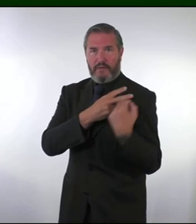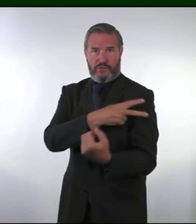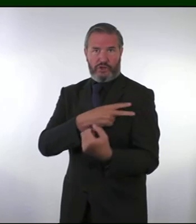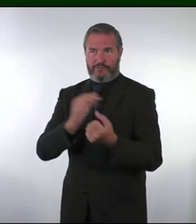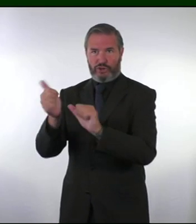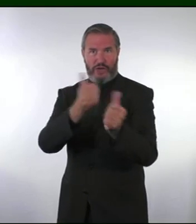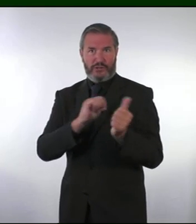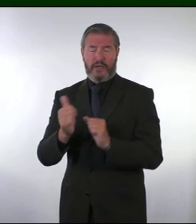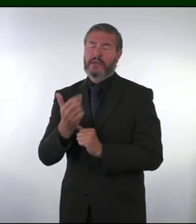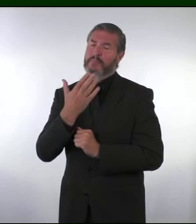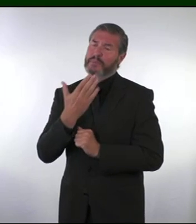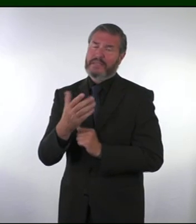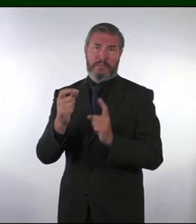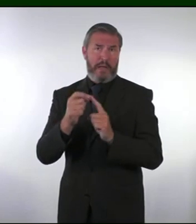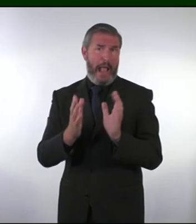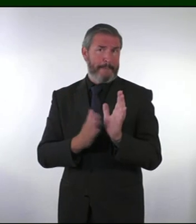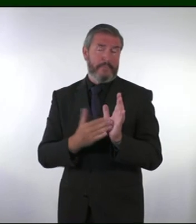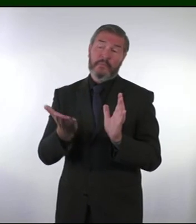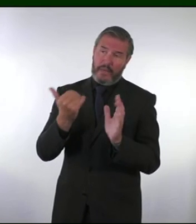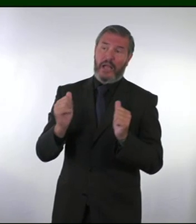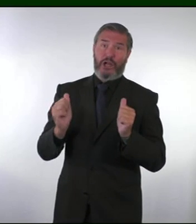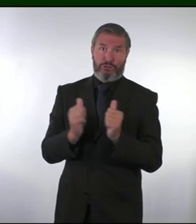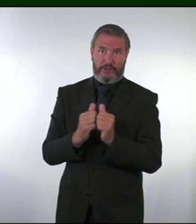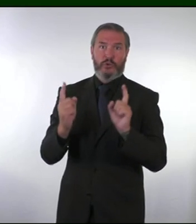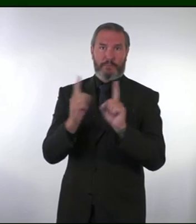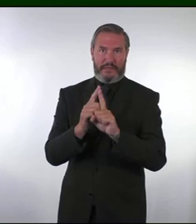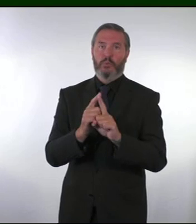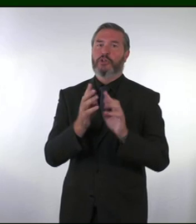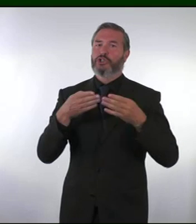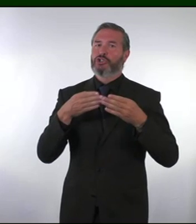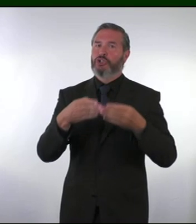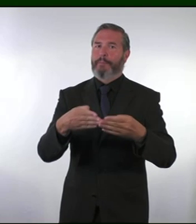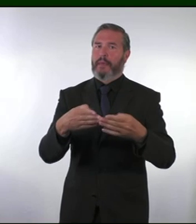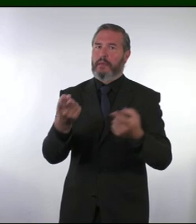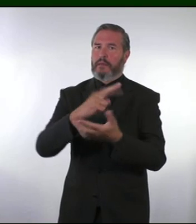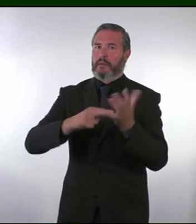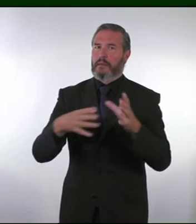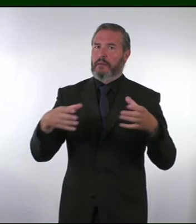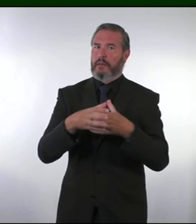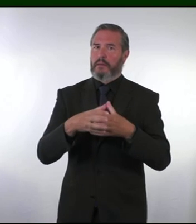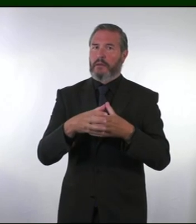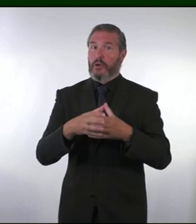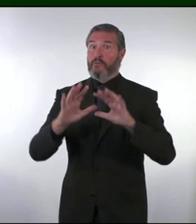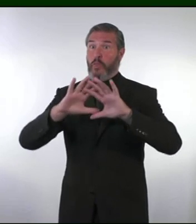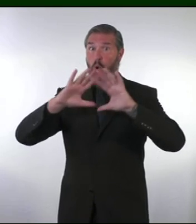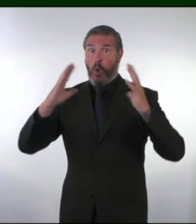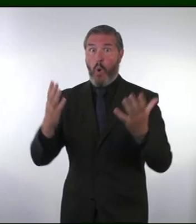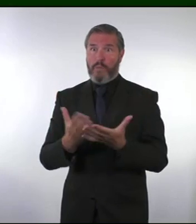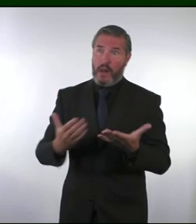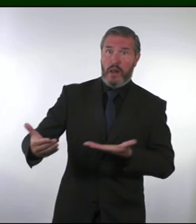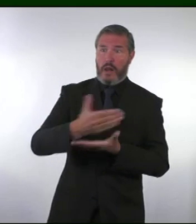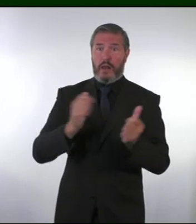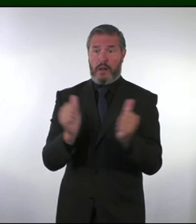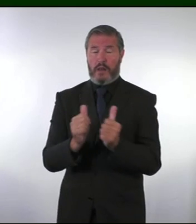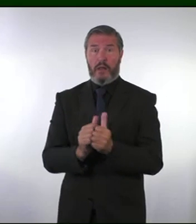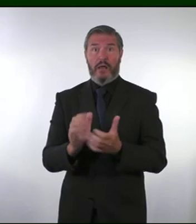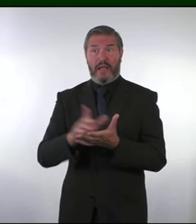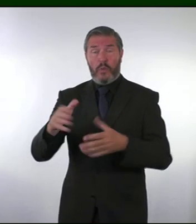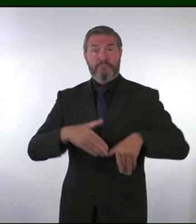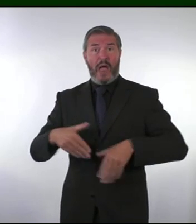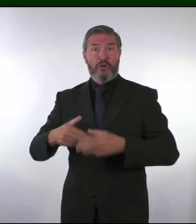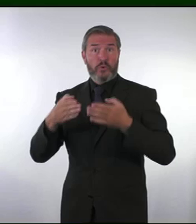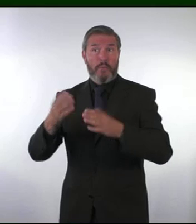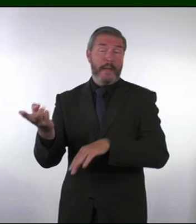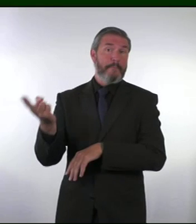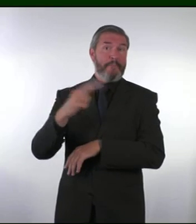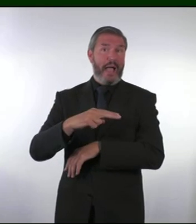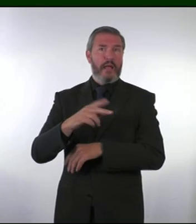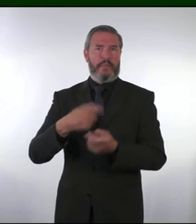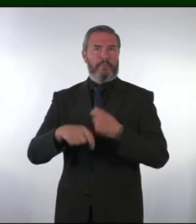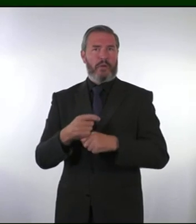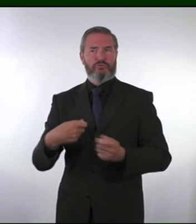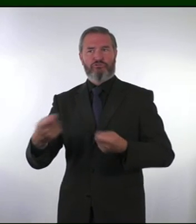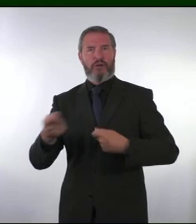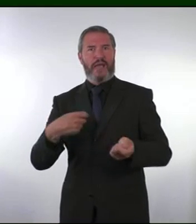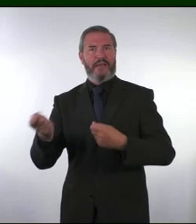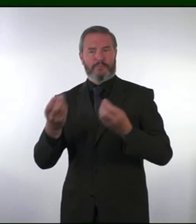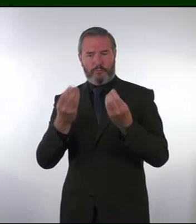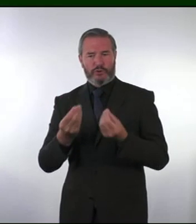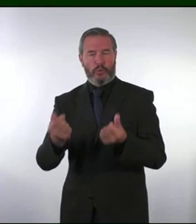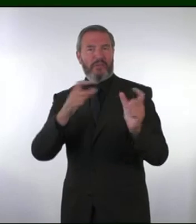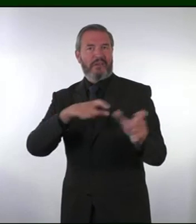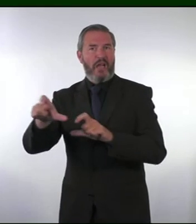Will my right honourable Friend agree to meet the Chamber of Shipping to marshal the global community to help to get our seafarers home and ensure that free trade continues to flow?